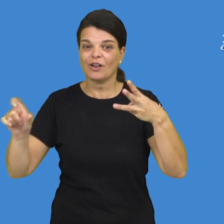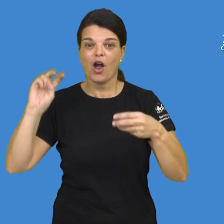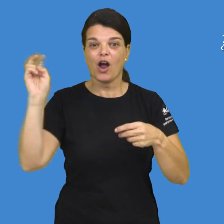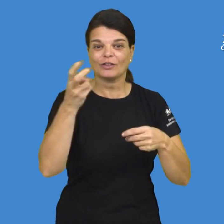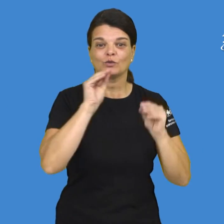otro